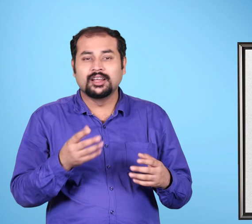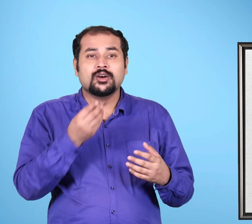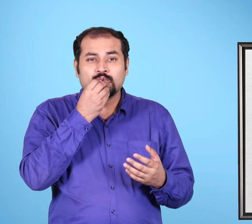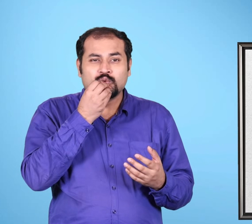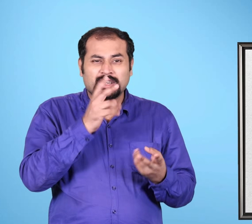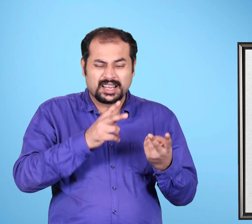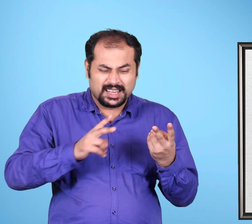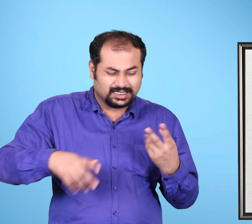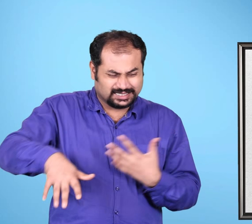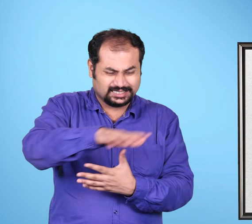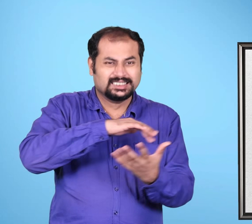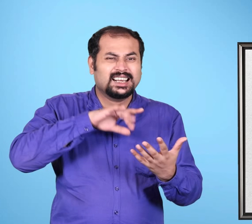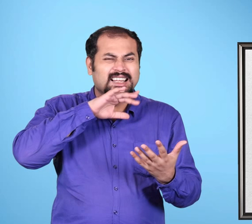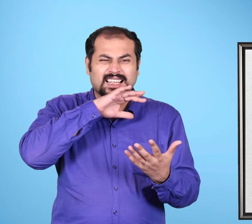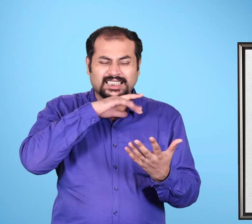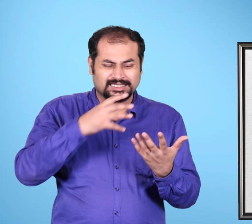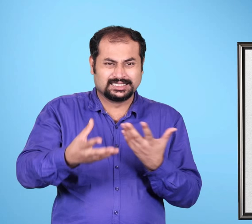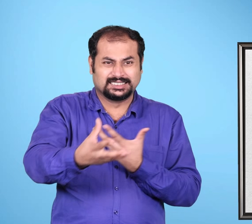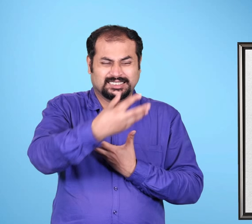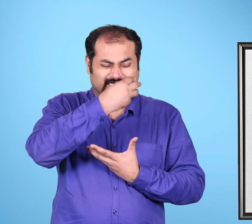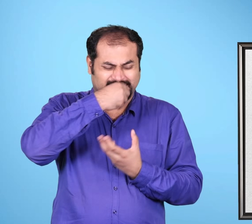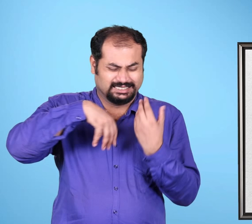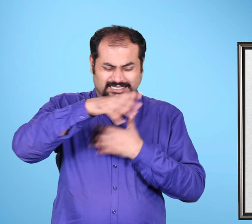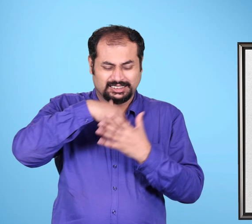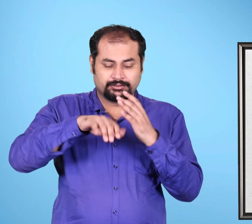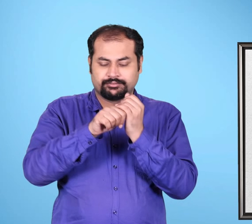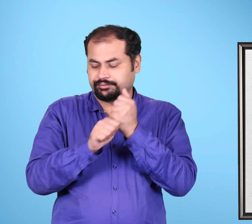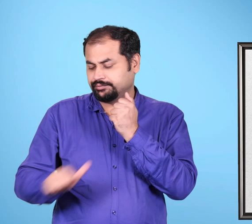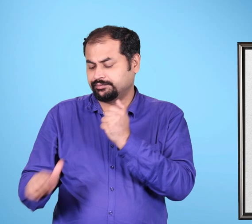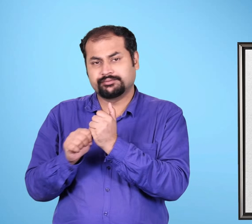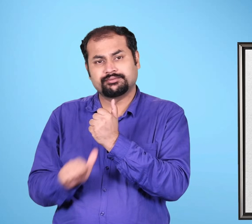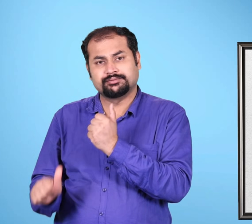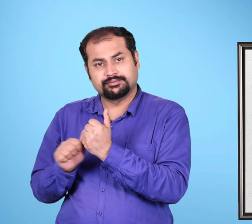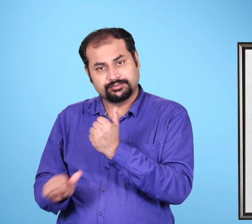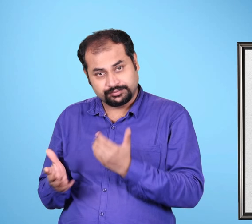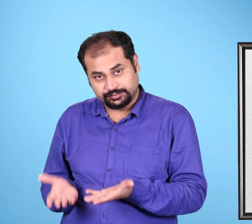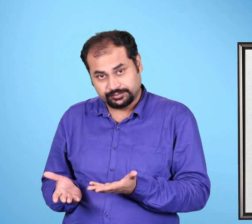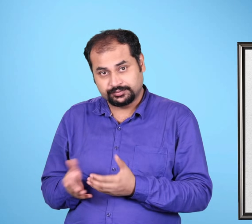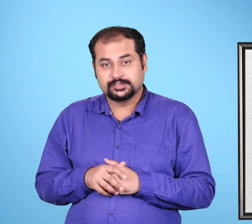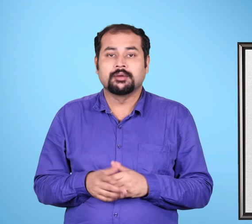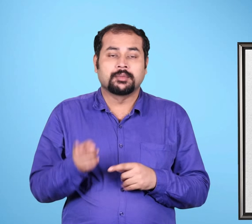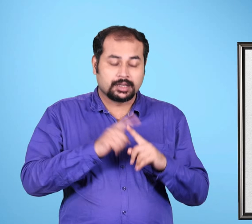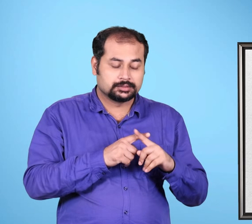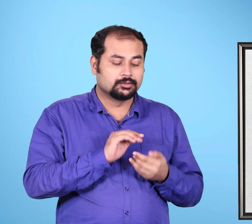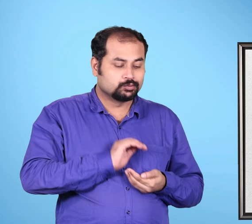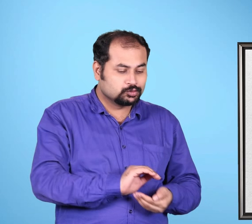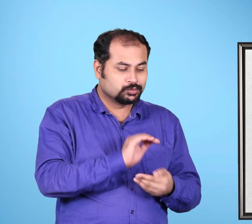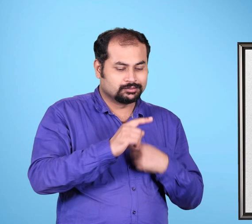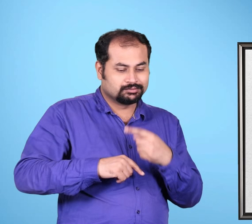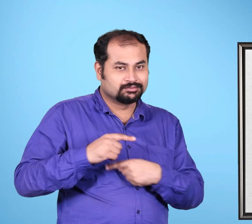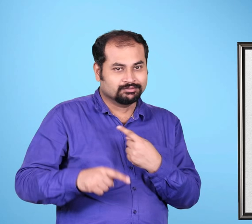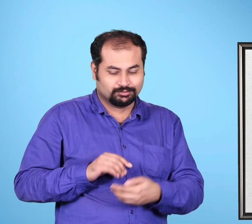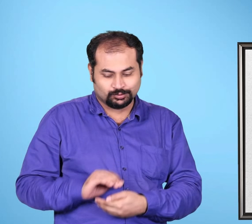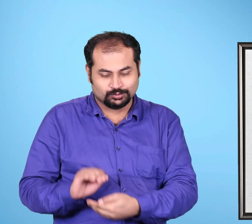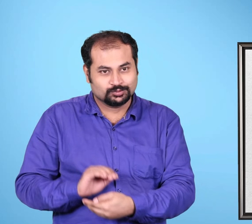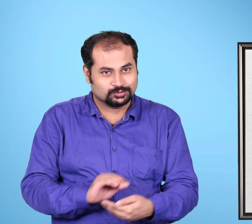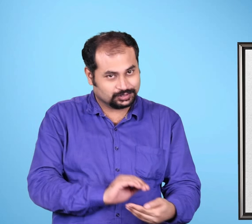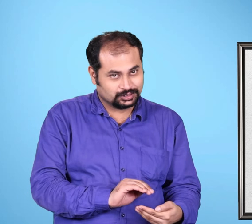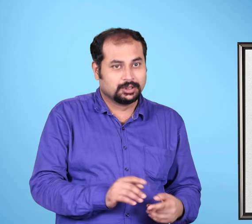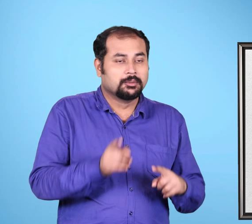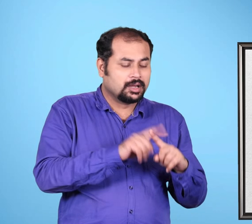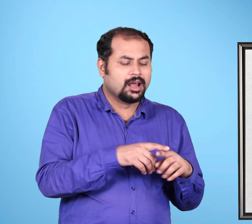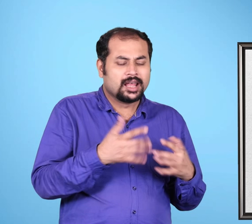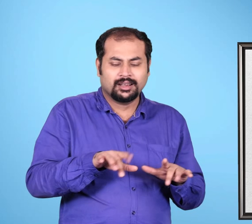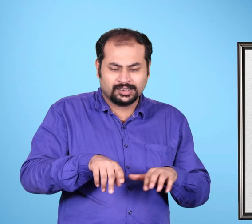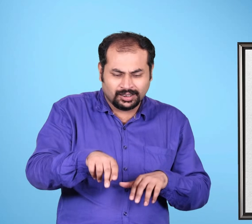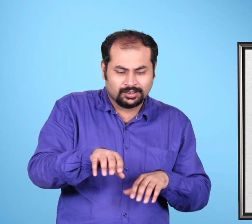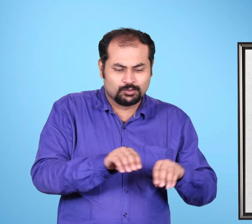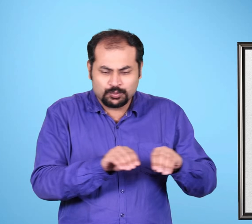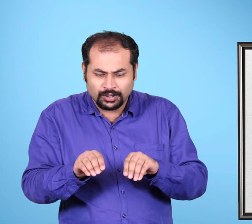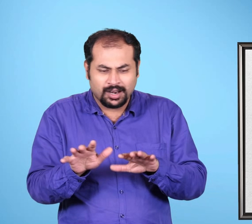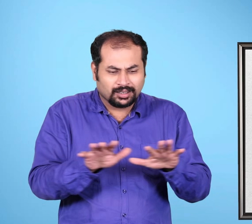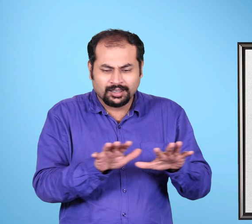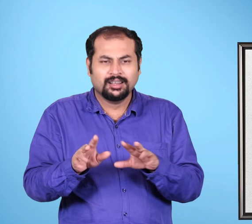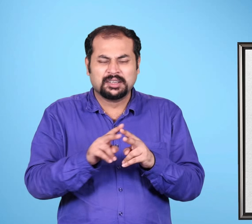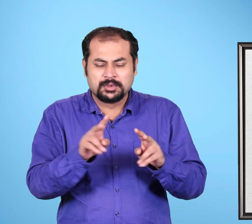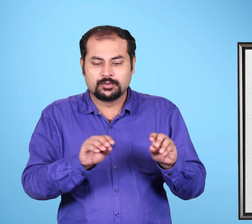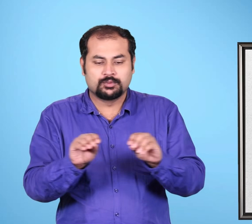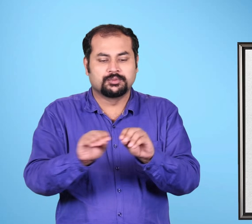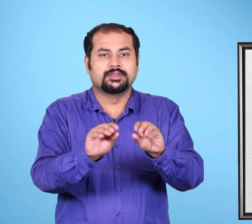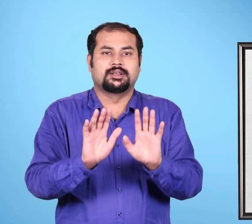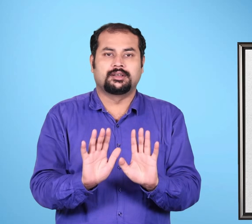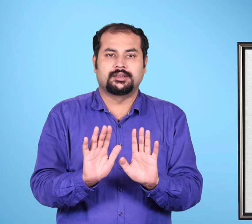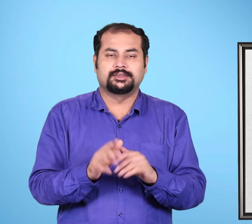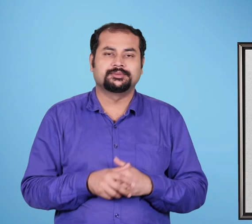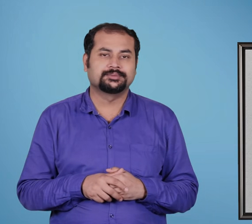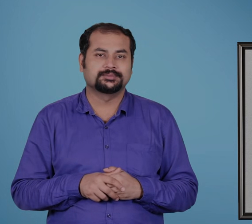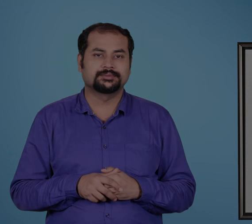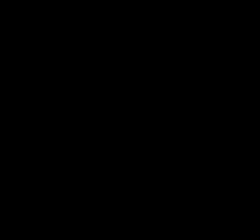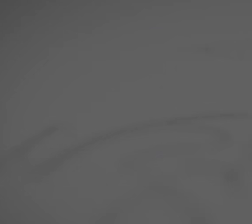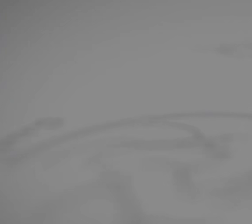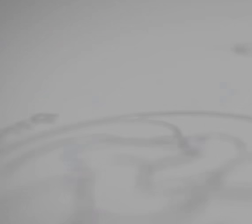through excretion, they reproduce their own kind, and they move.